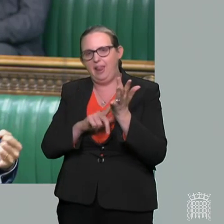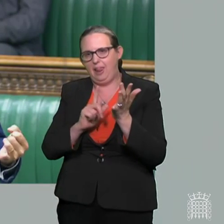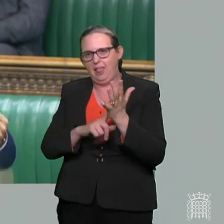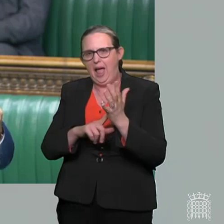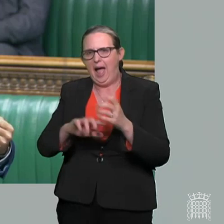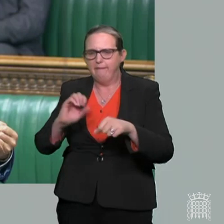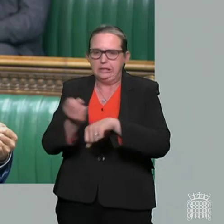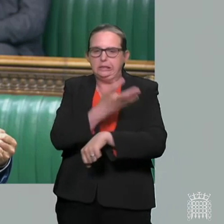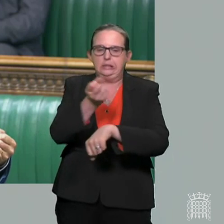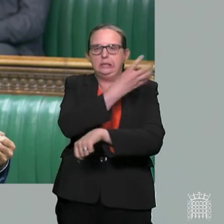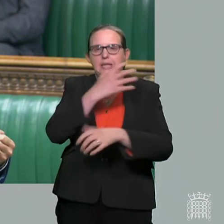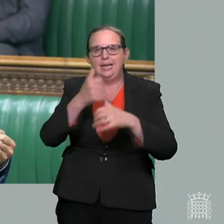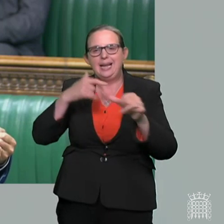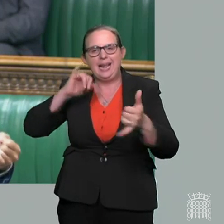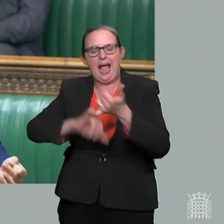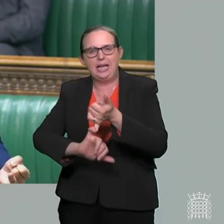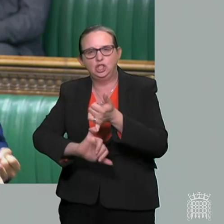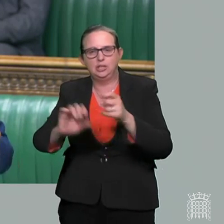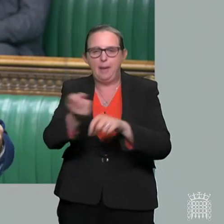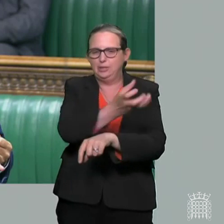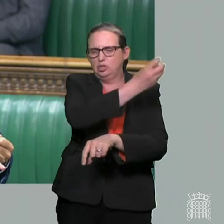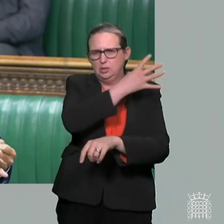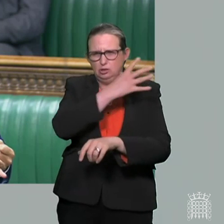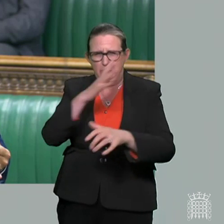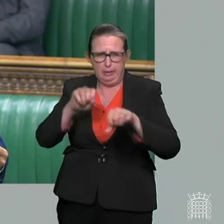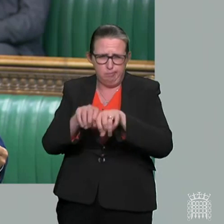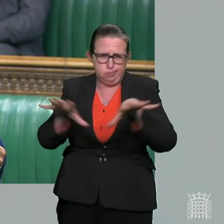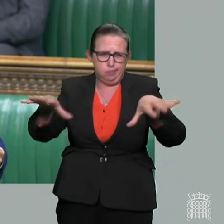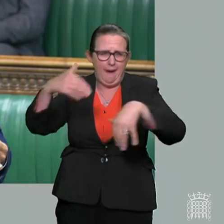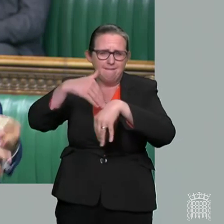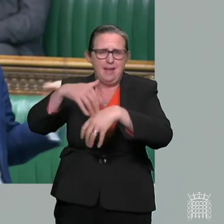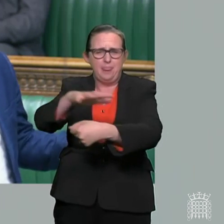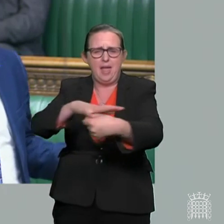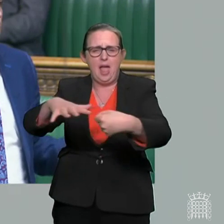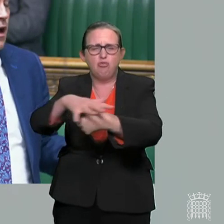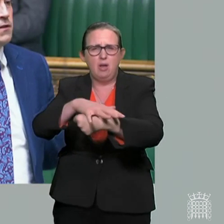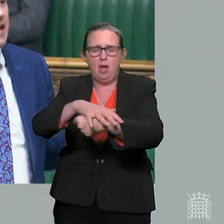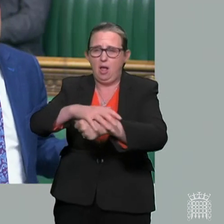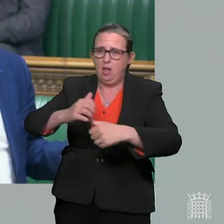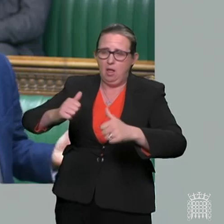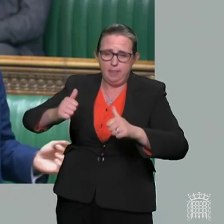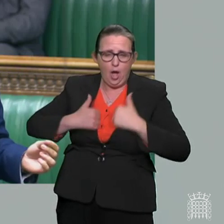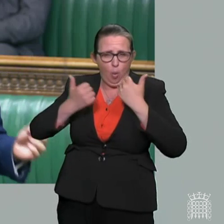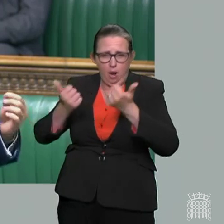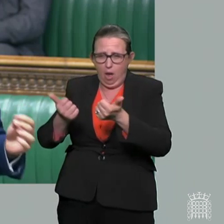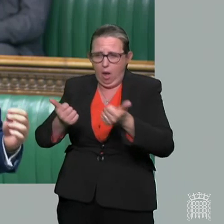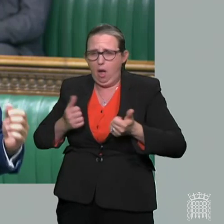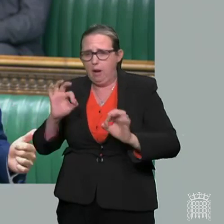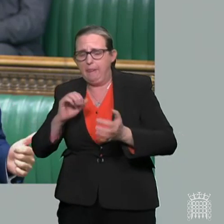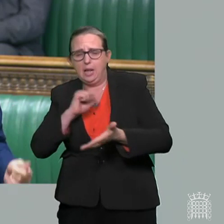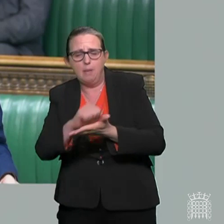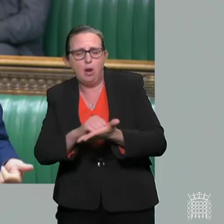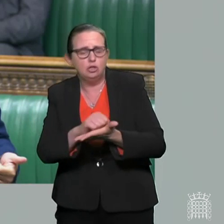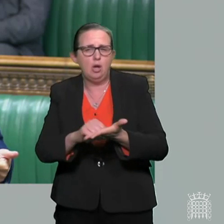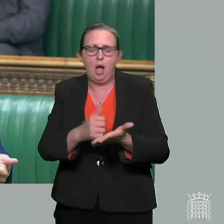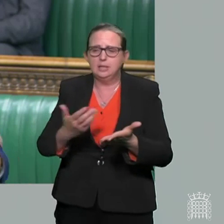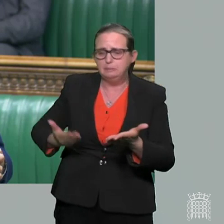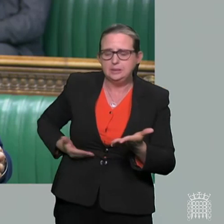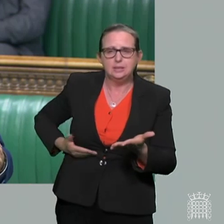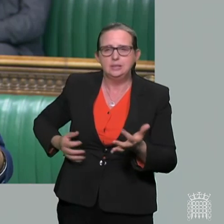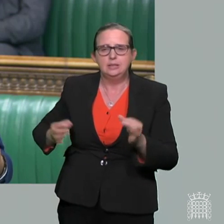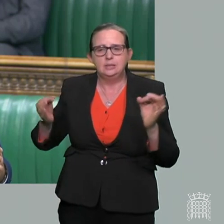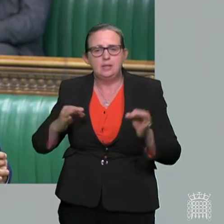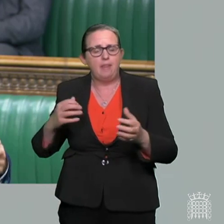To date, there has been no apology from the operator, Red Industries, and no credible explanation for the odour that is blighting the lives and health of so many of my local residents.